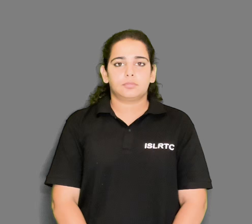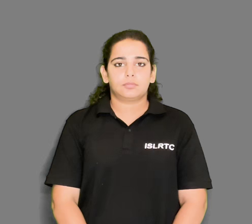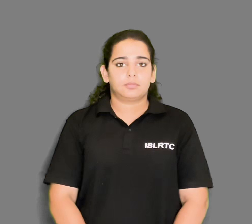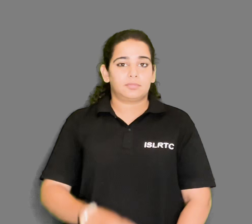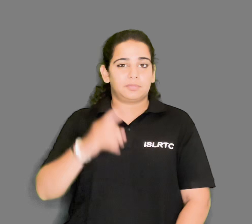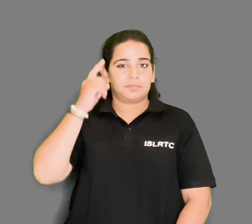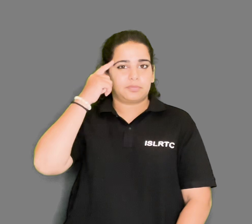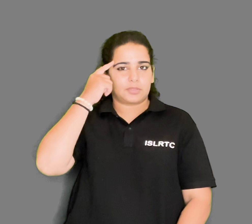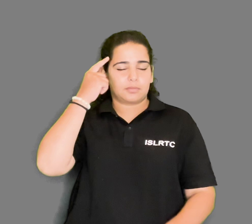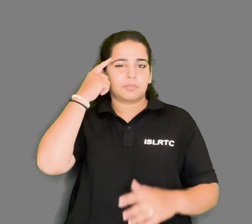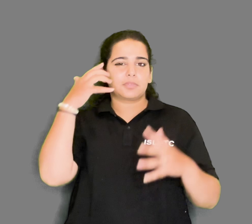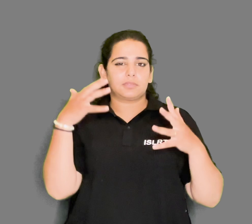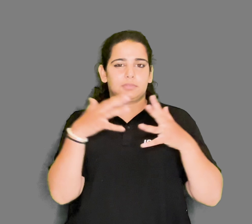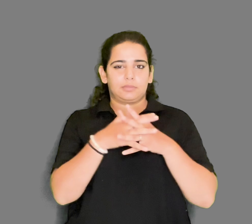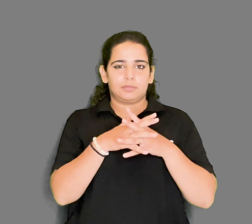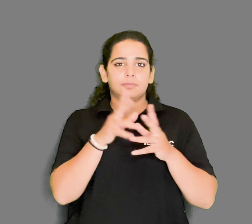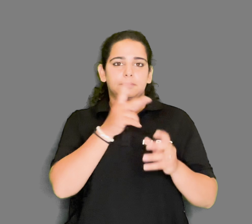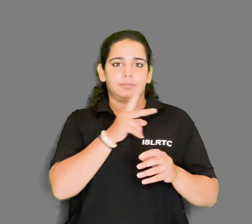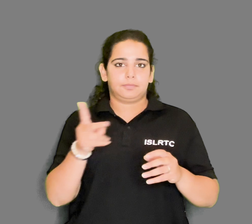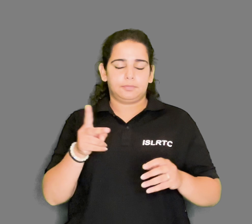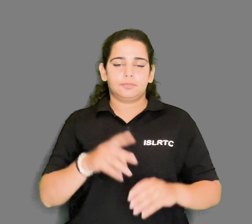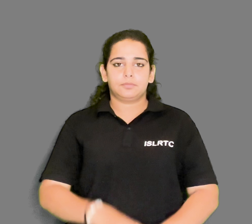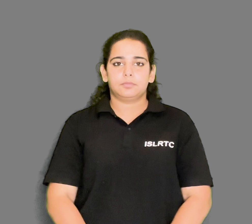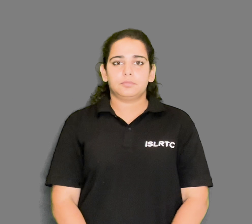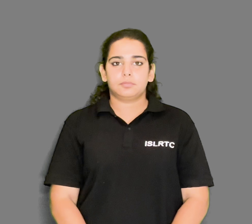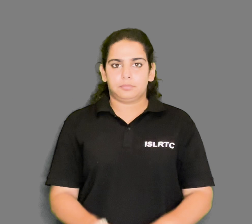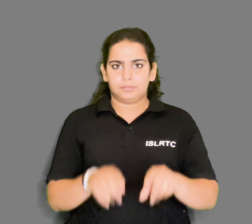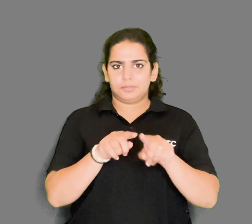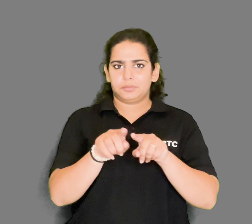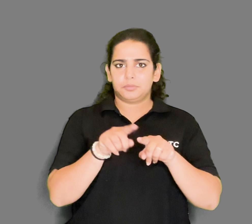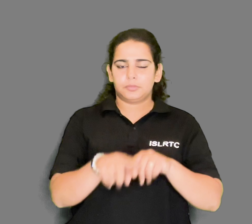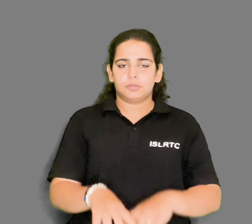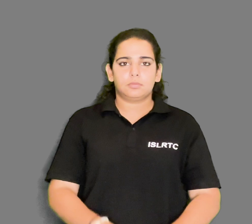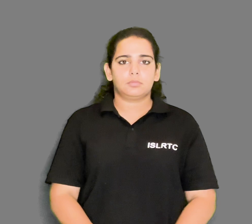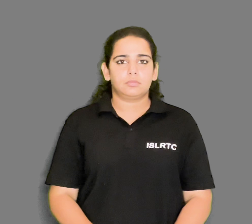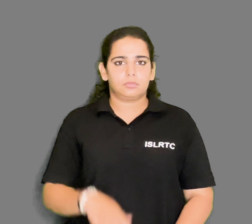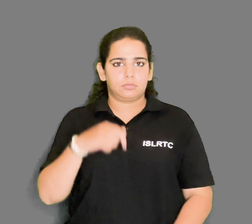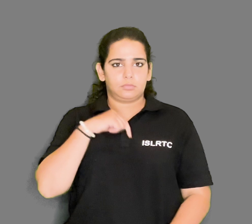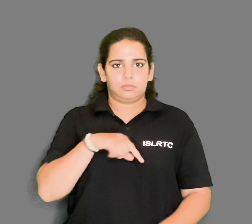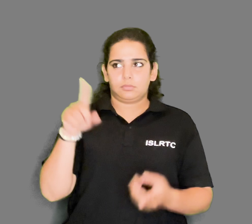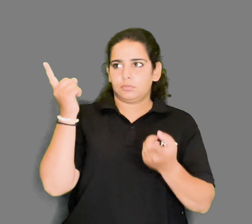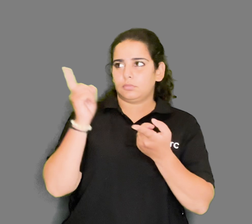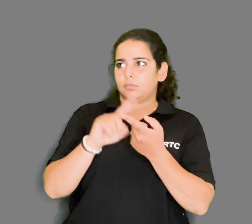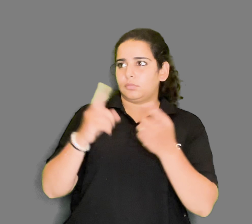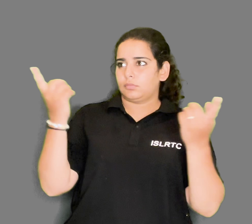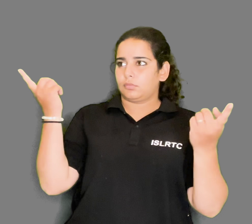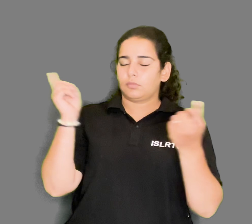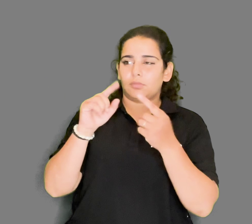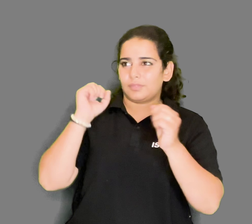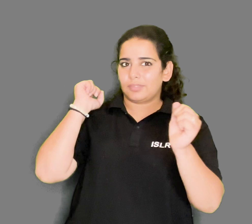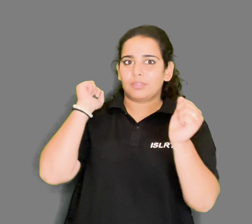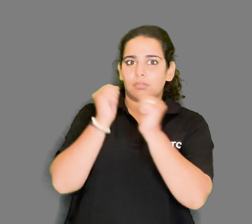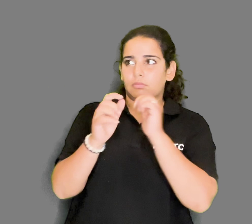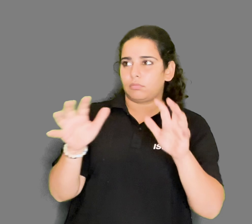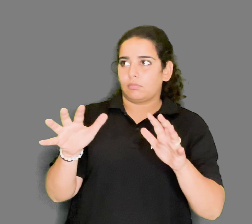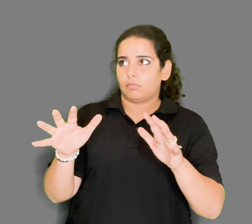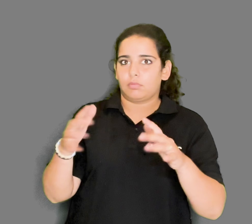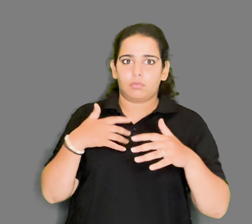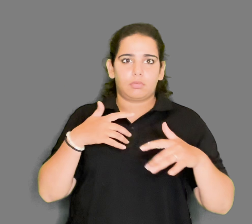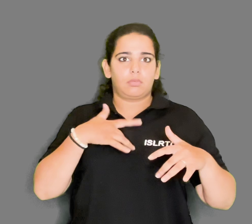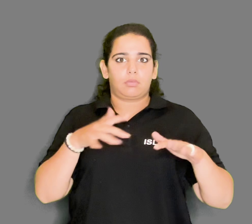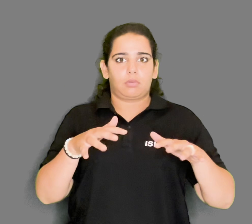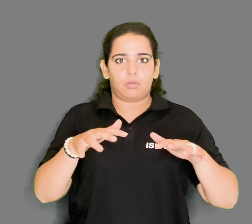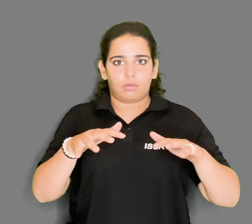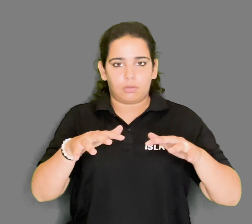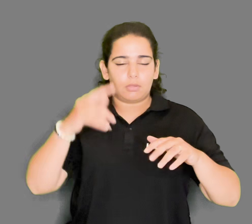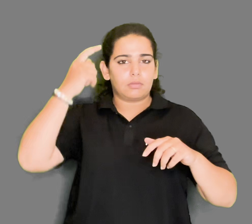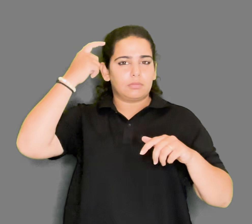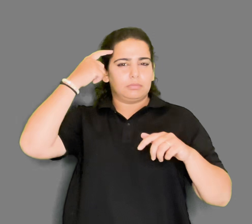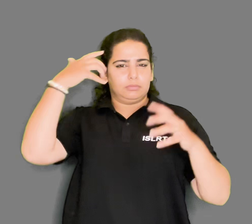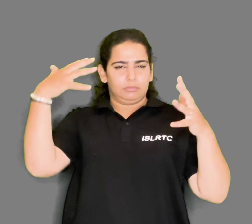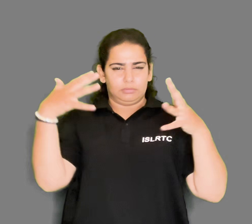Neurological The branch of medicine that deals with problems affecting the nervous system